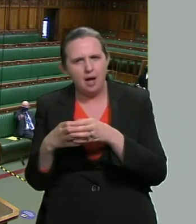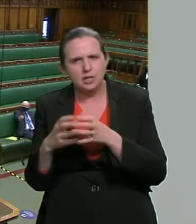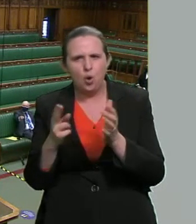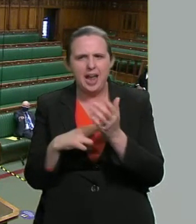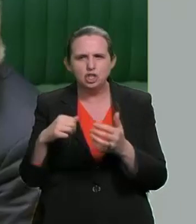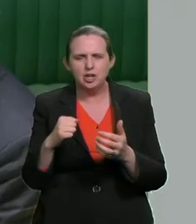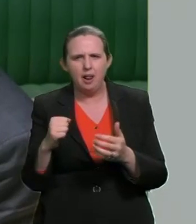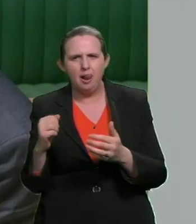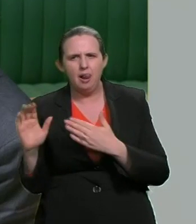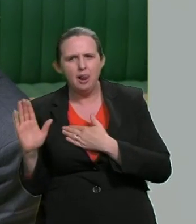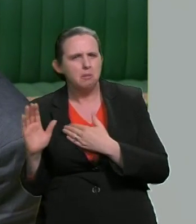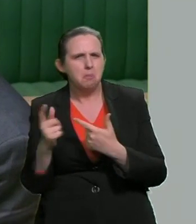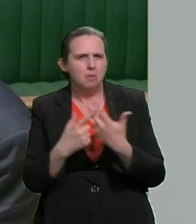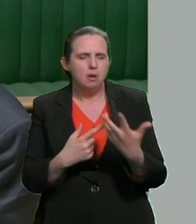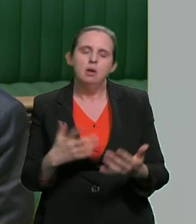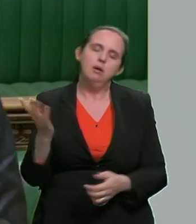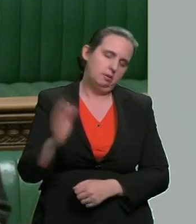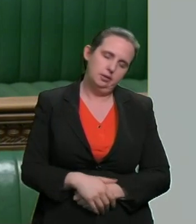We cleared it up earlier for you.